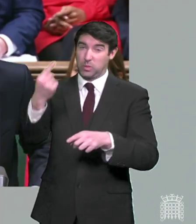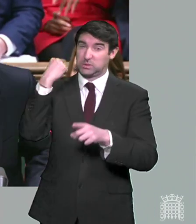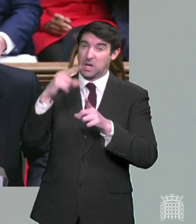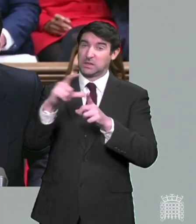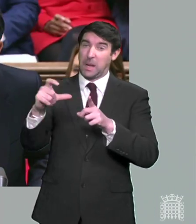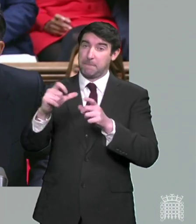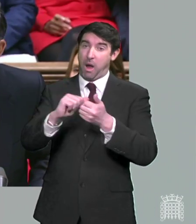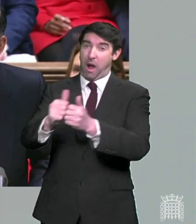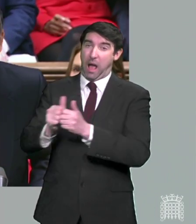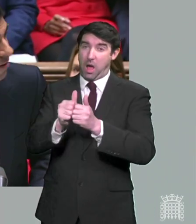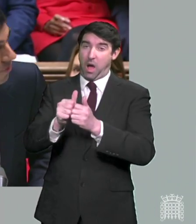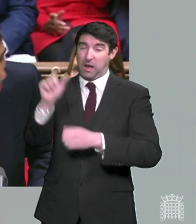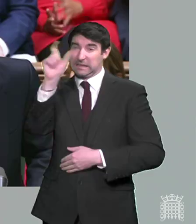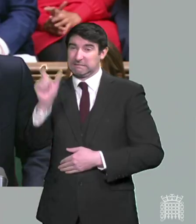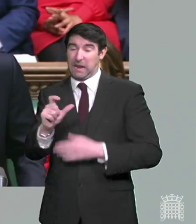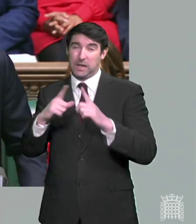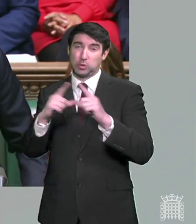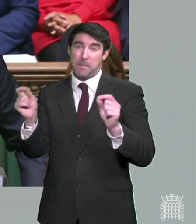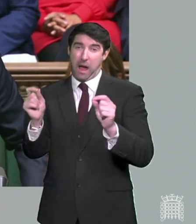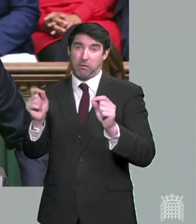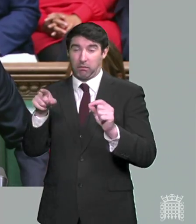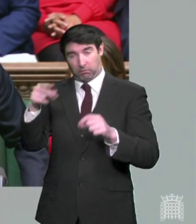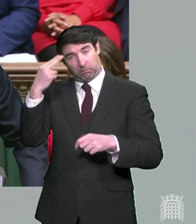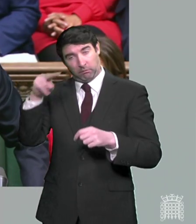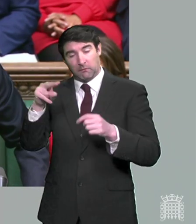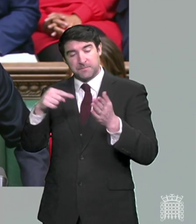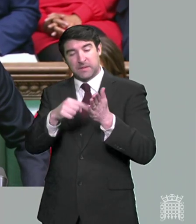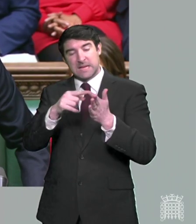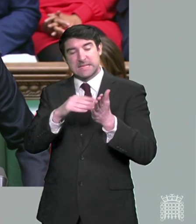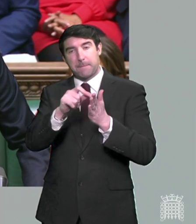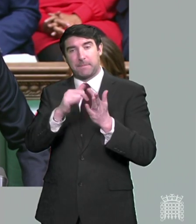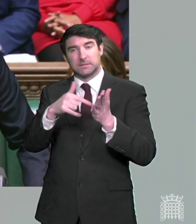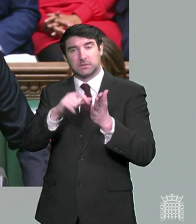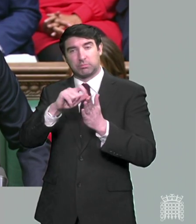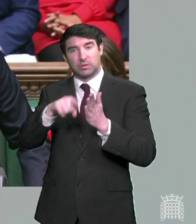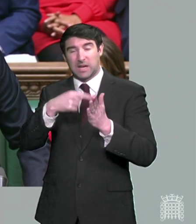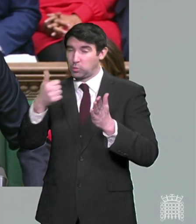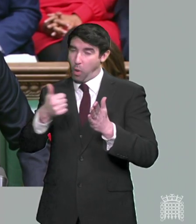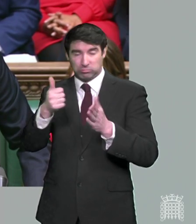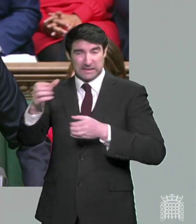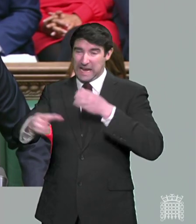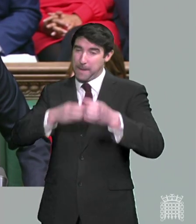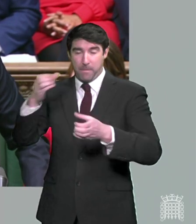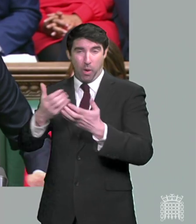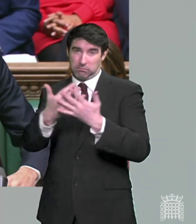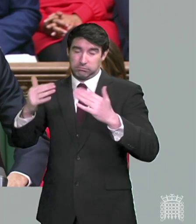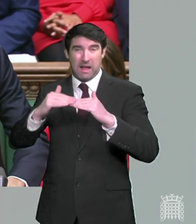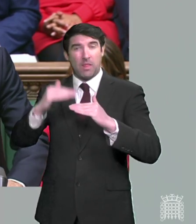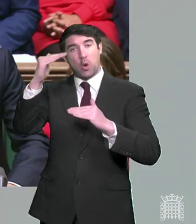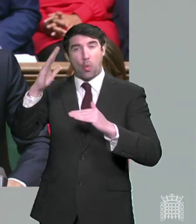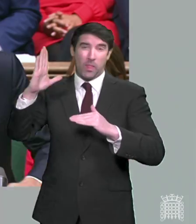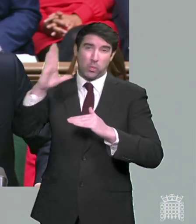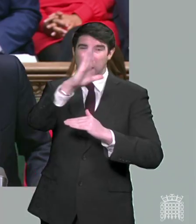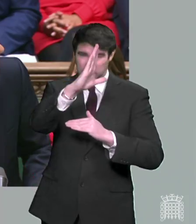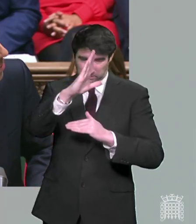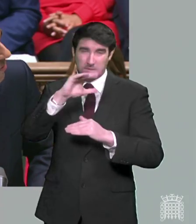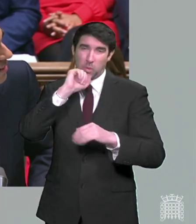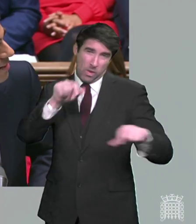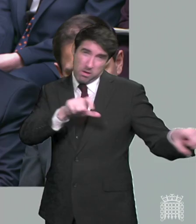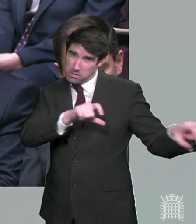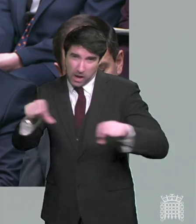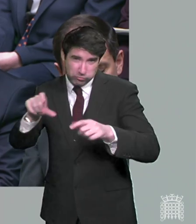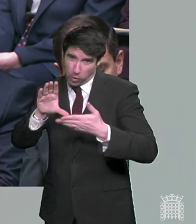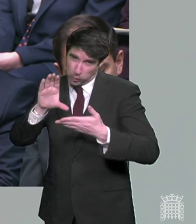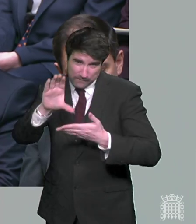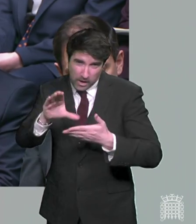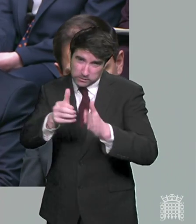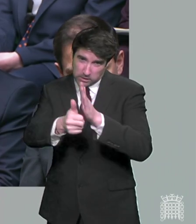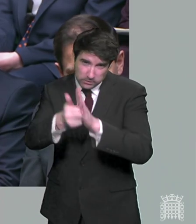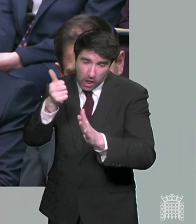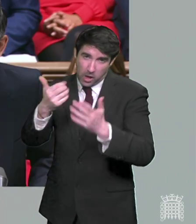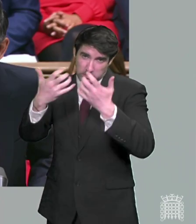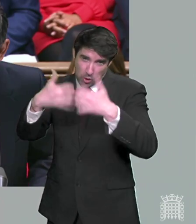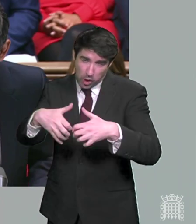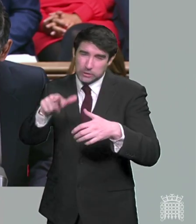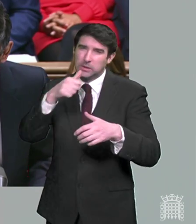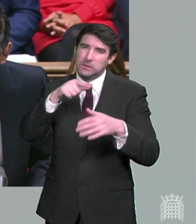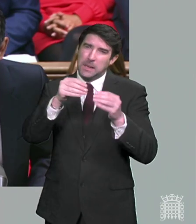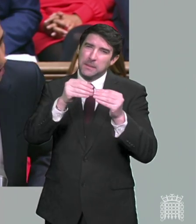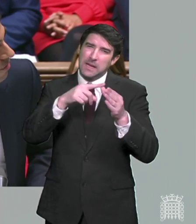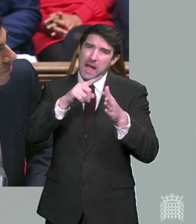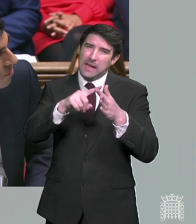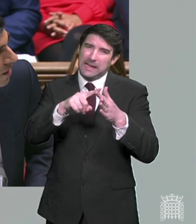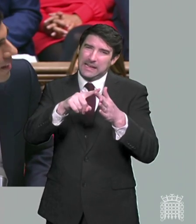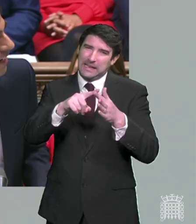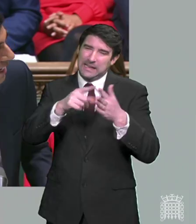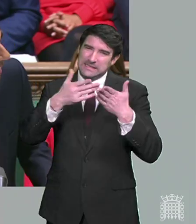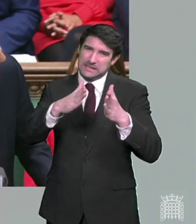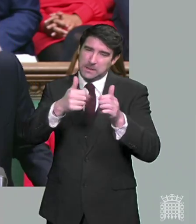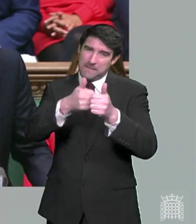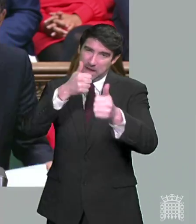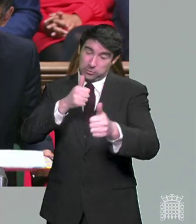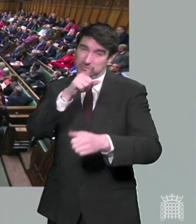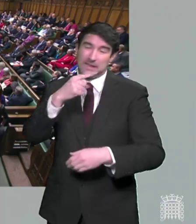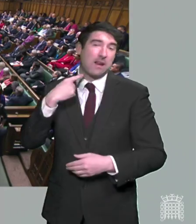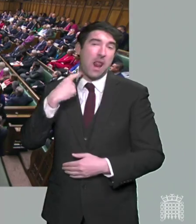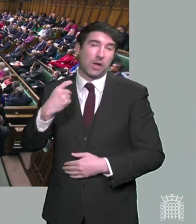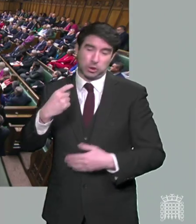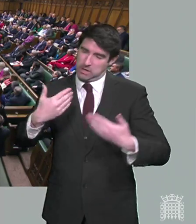Team Tempest partners already employ 2,500 people in the UK with more than 1,200 in the north-west, and as we are making more progress, we will continue to invest in skills and technology at the BAE Systems factory of the future in Lancashire.